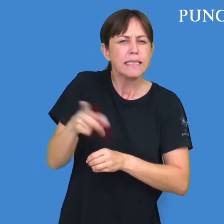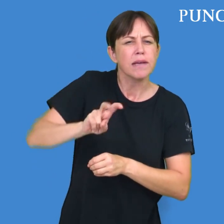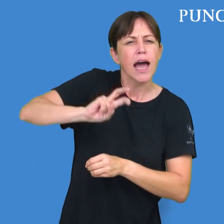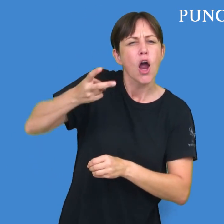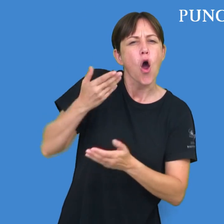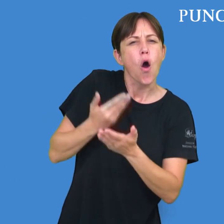otro